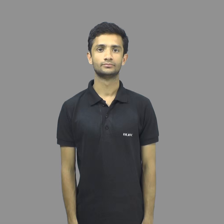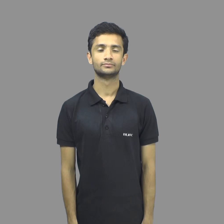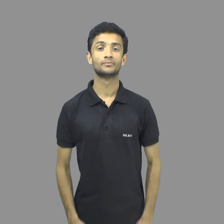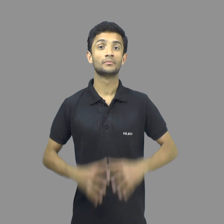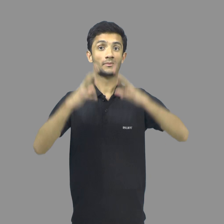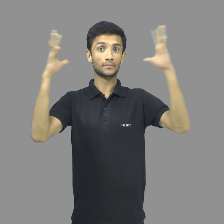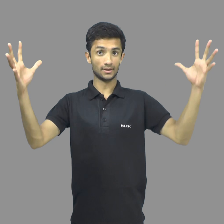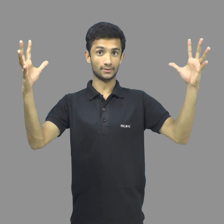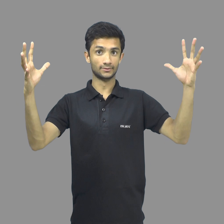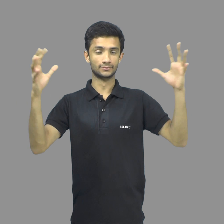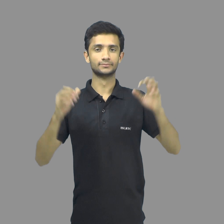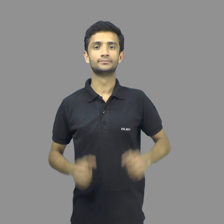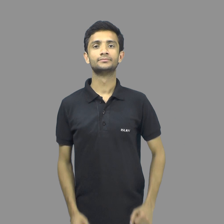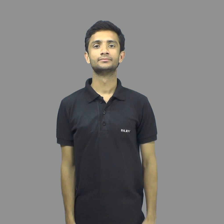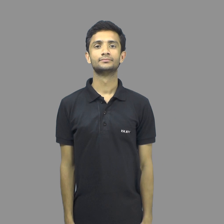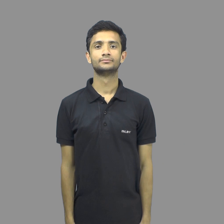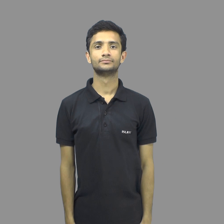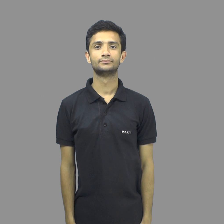Big